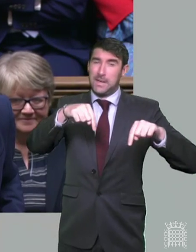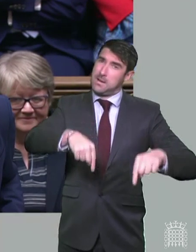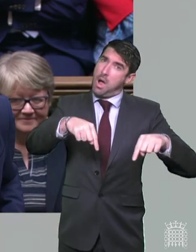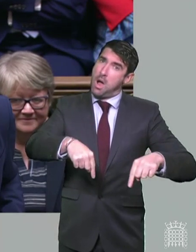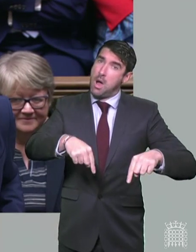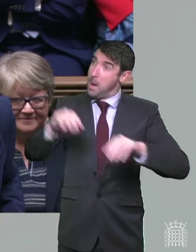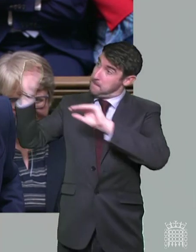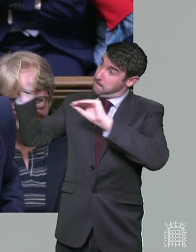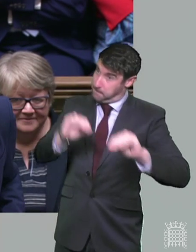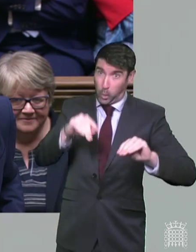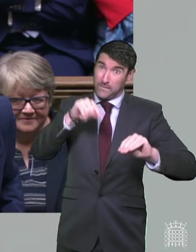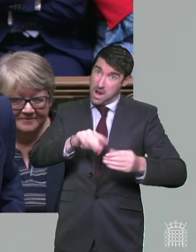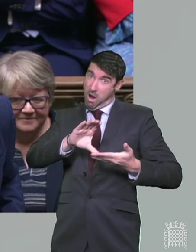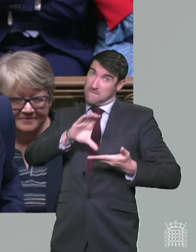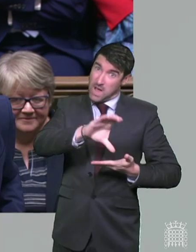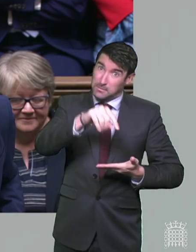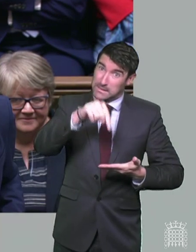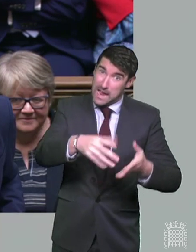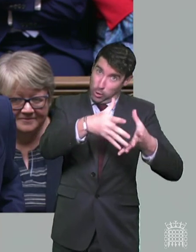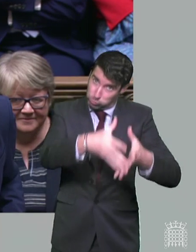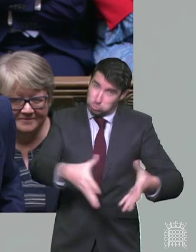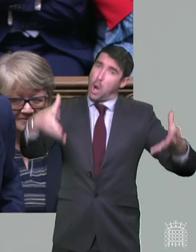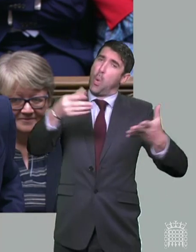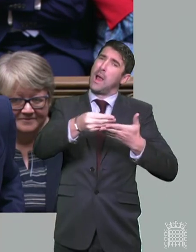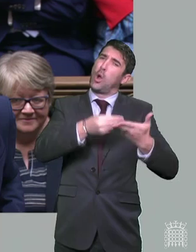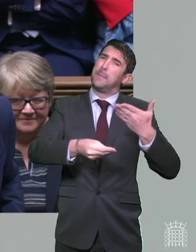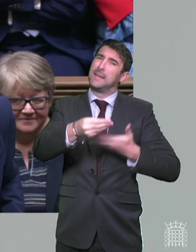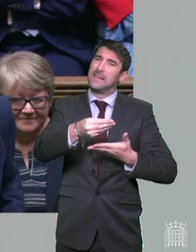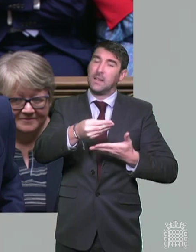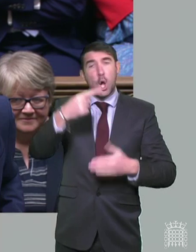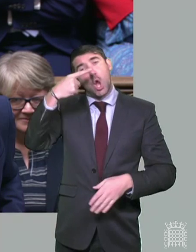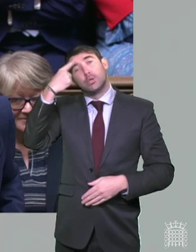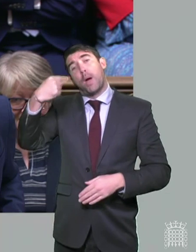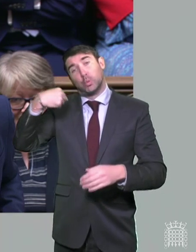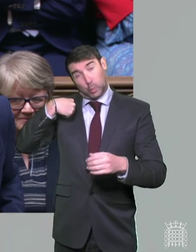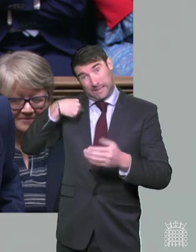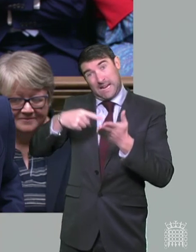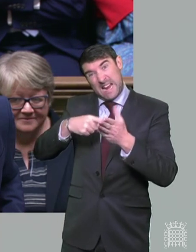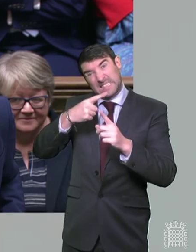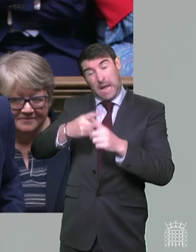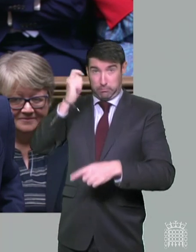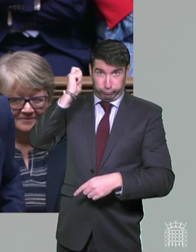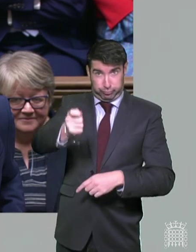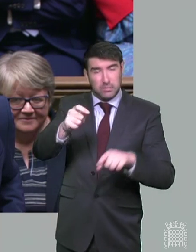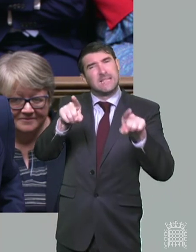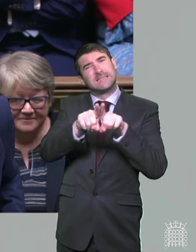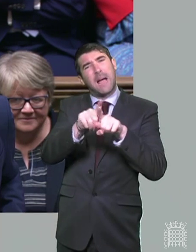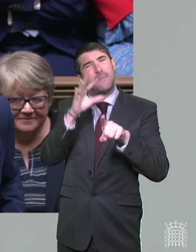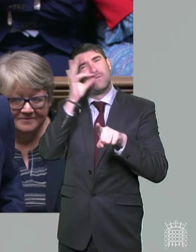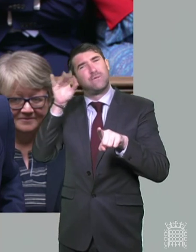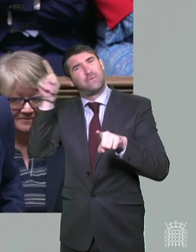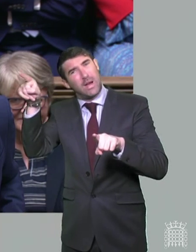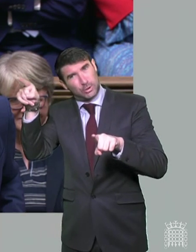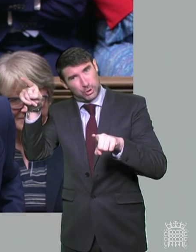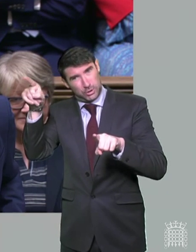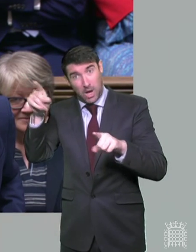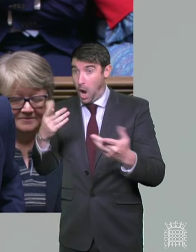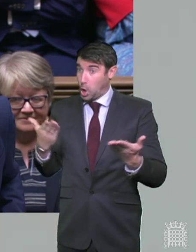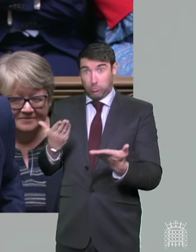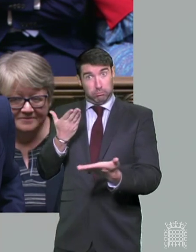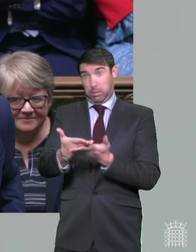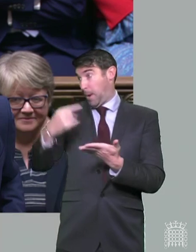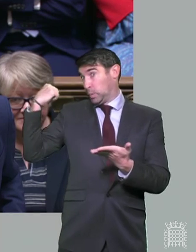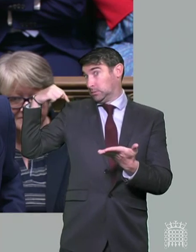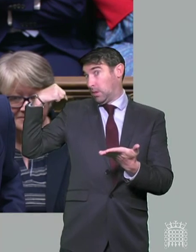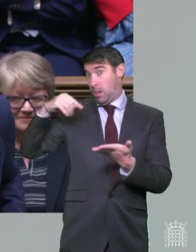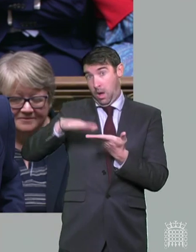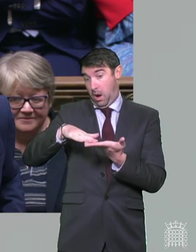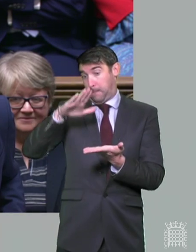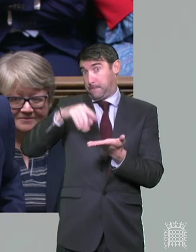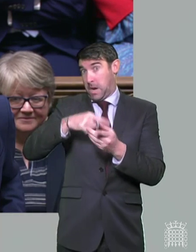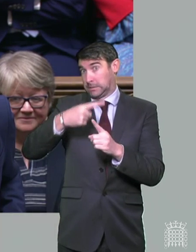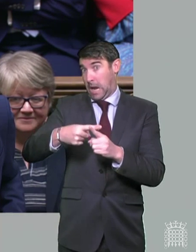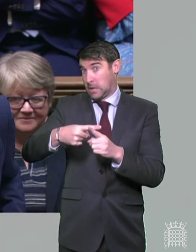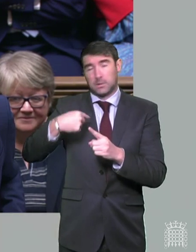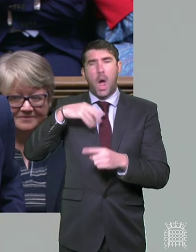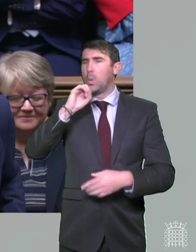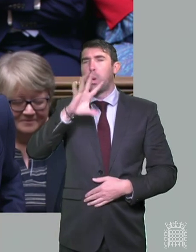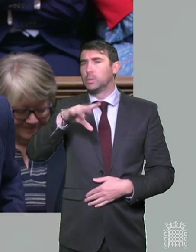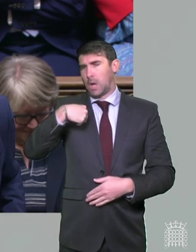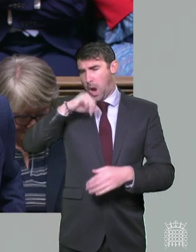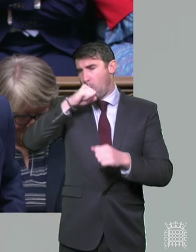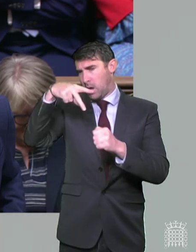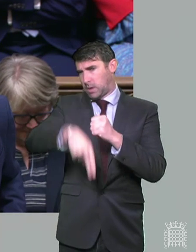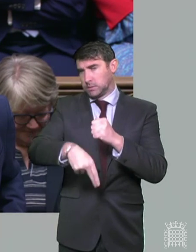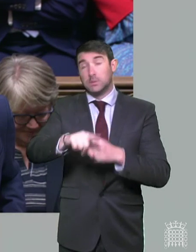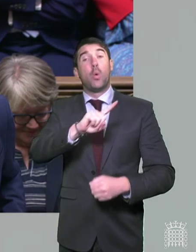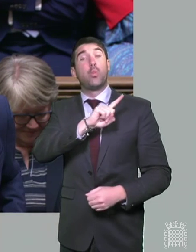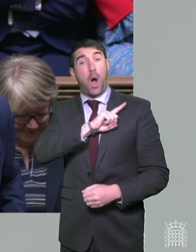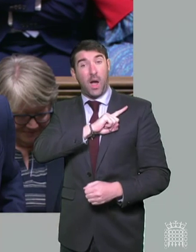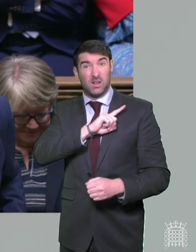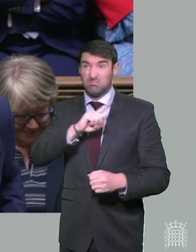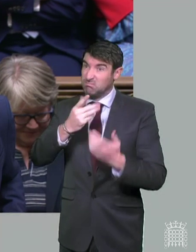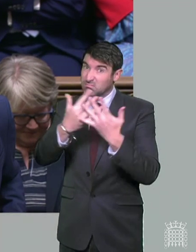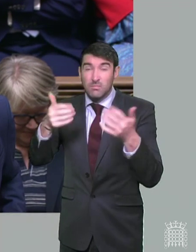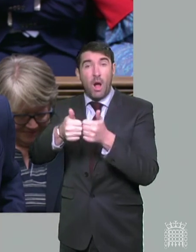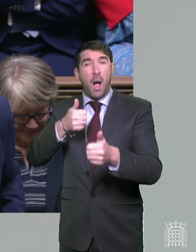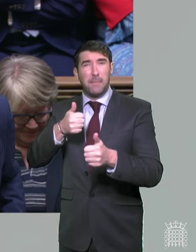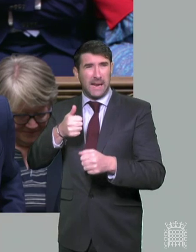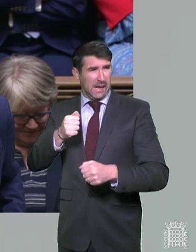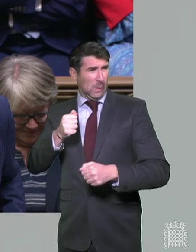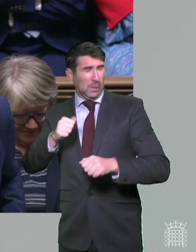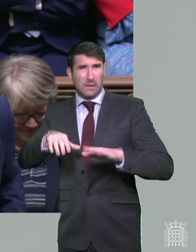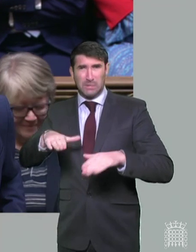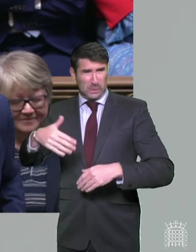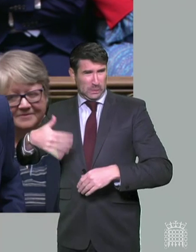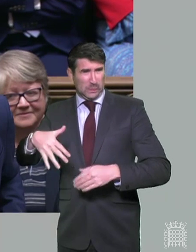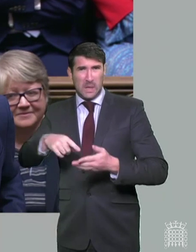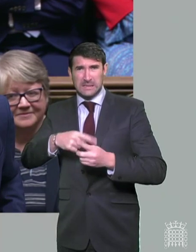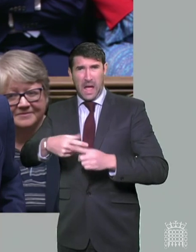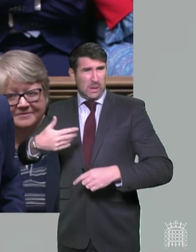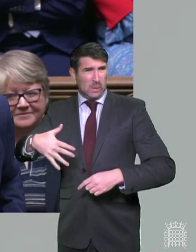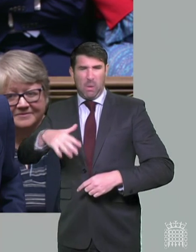If taxes are put up and raised to the same level as in France—that is what the current proposal is, which I will change as Prime Minister—that will put off investors, and it will put off those companies investing in our economy.